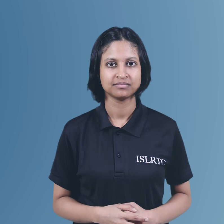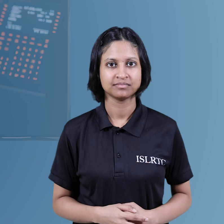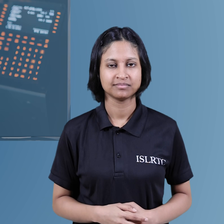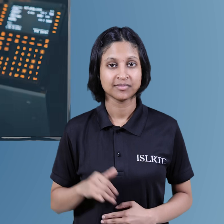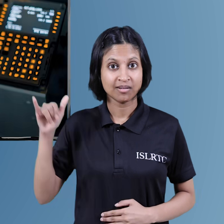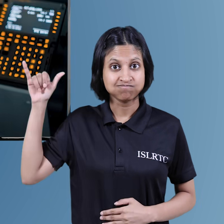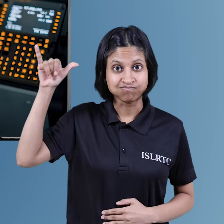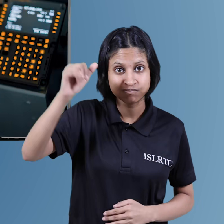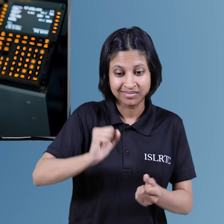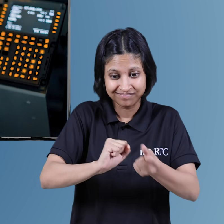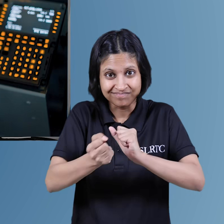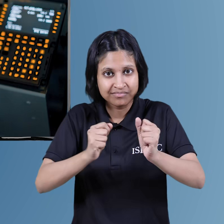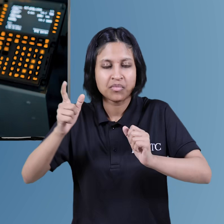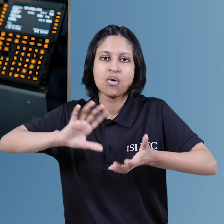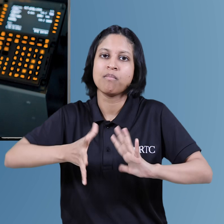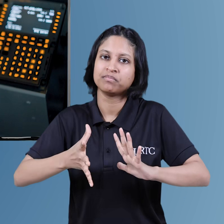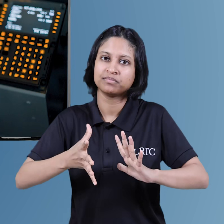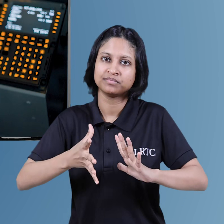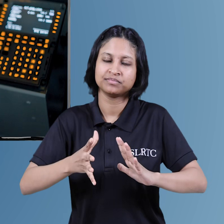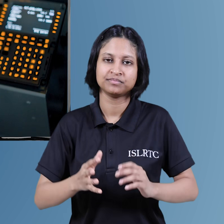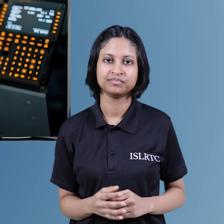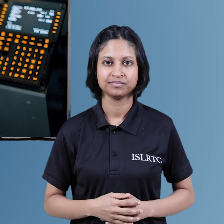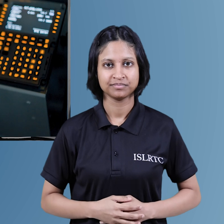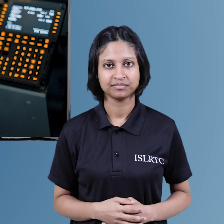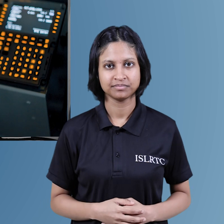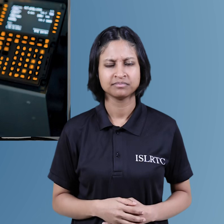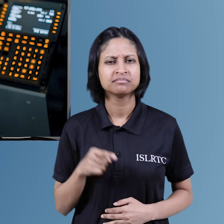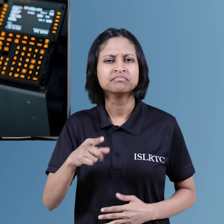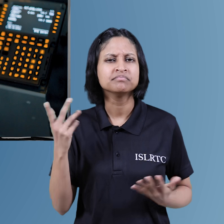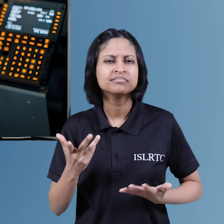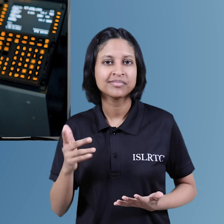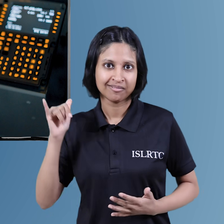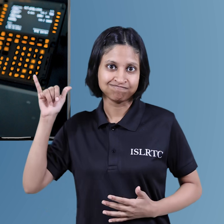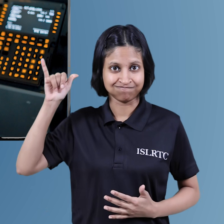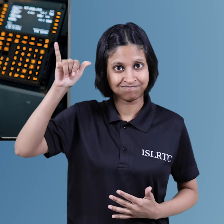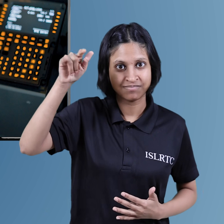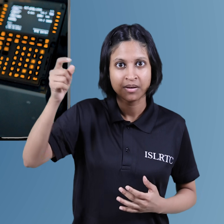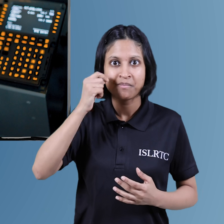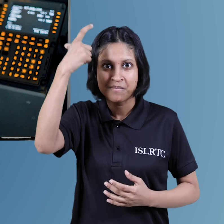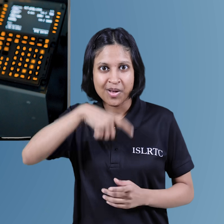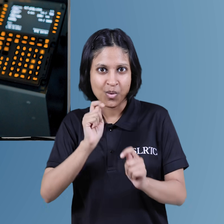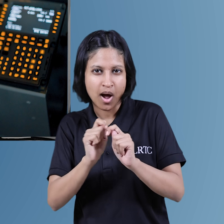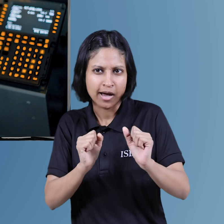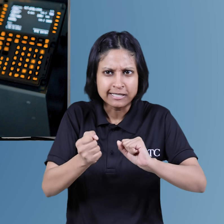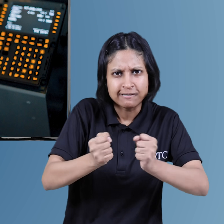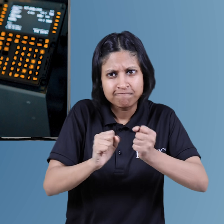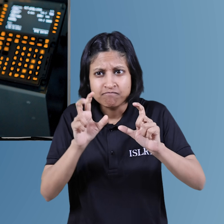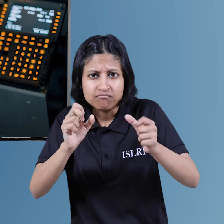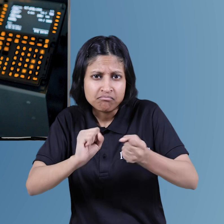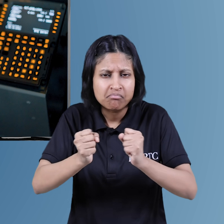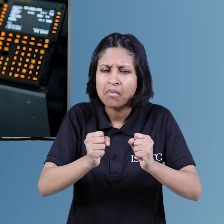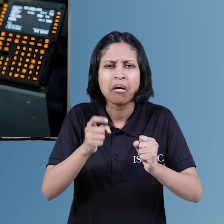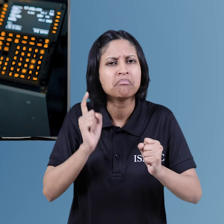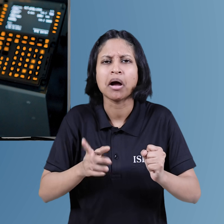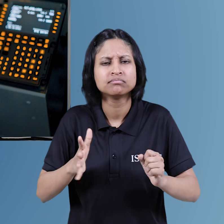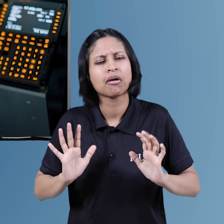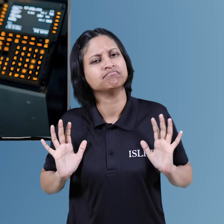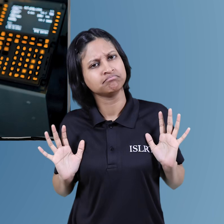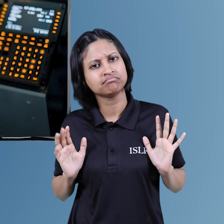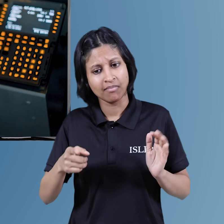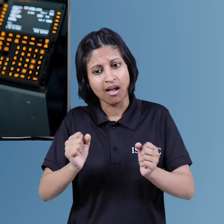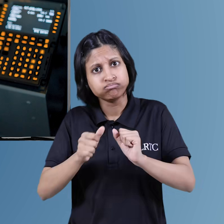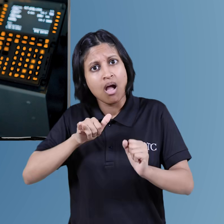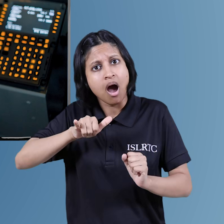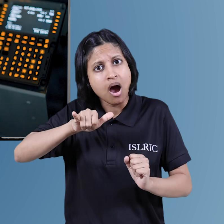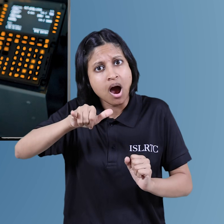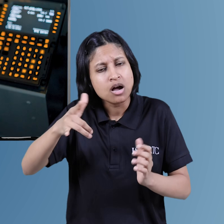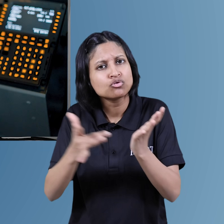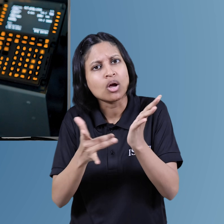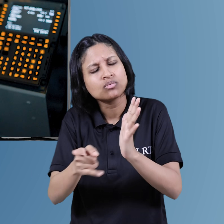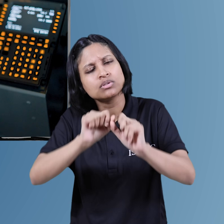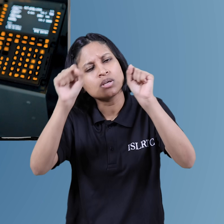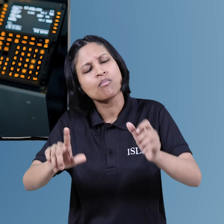Autopilot A system that allows an aircraft to fly automatically without direct pilot control.